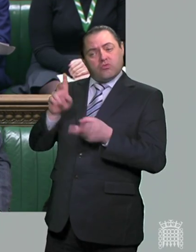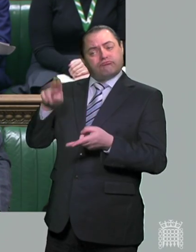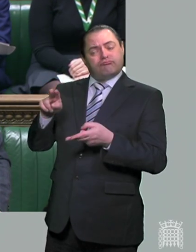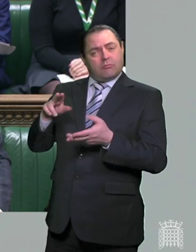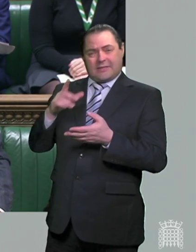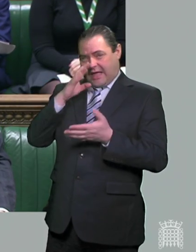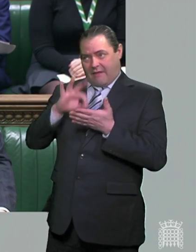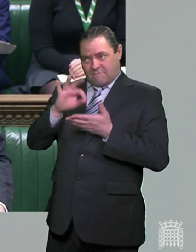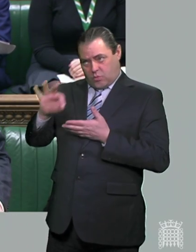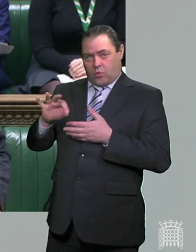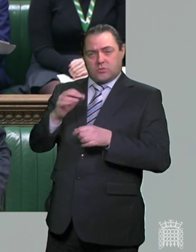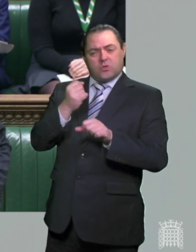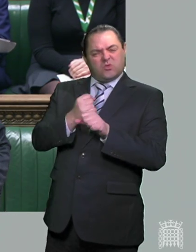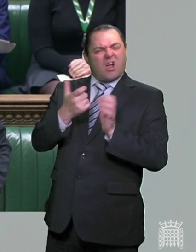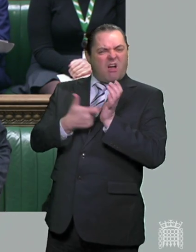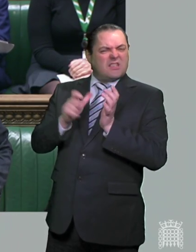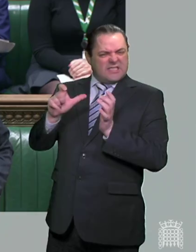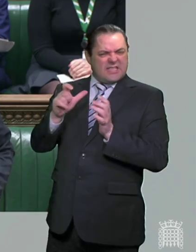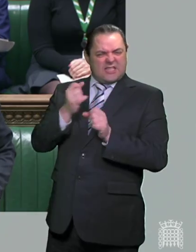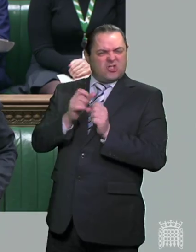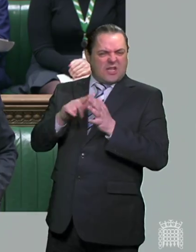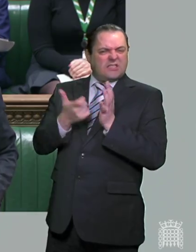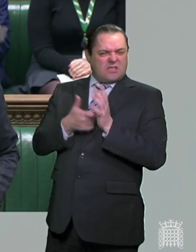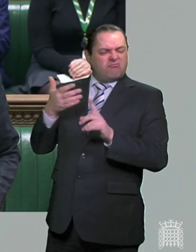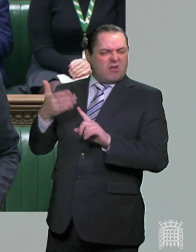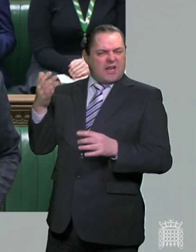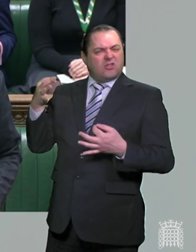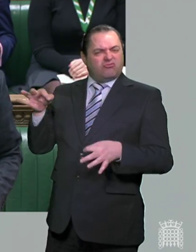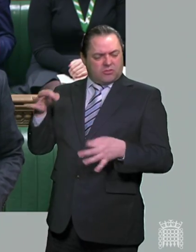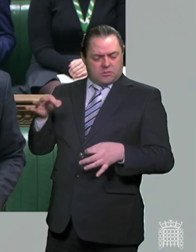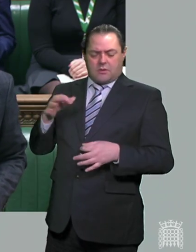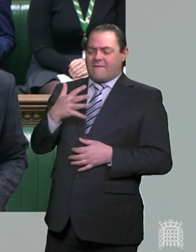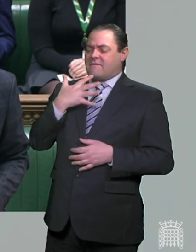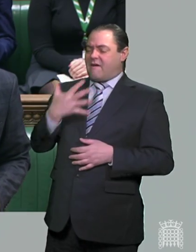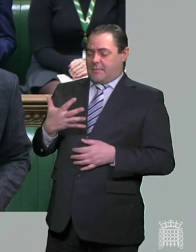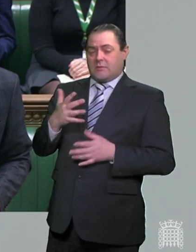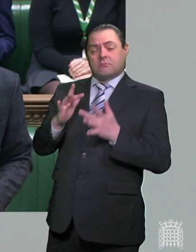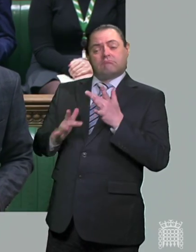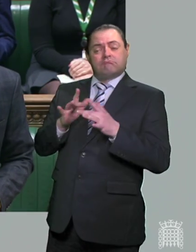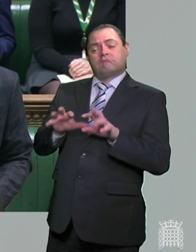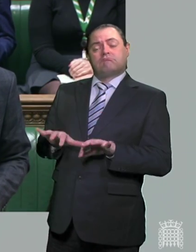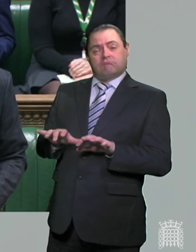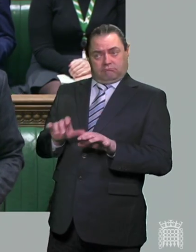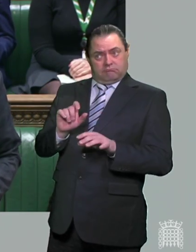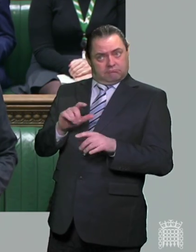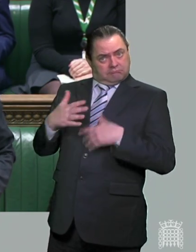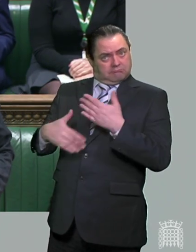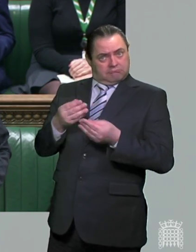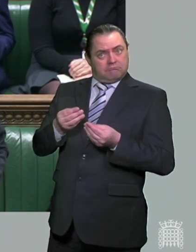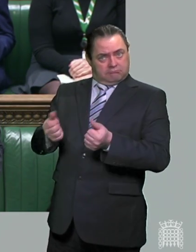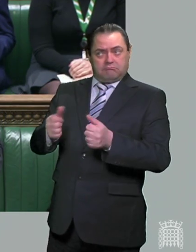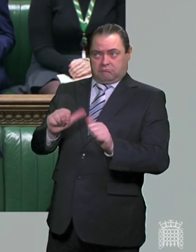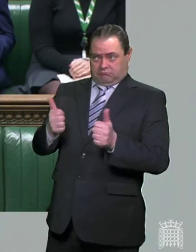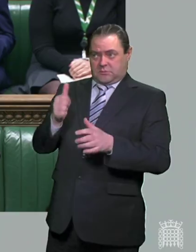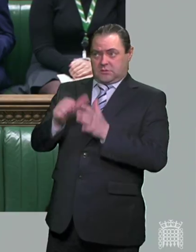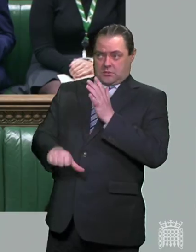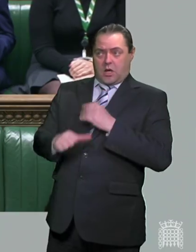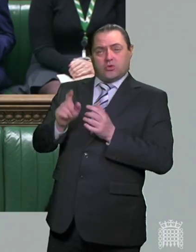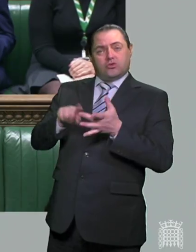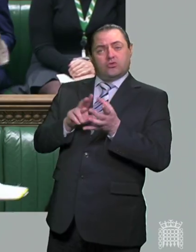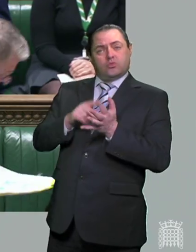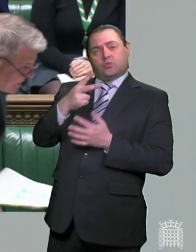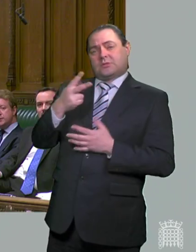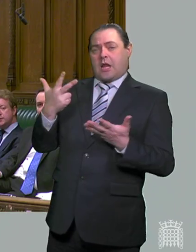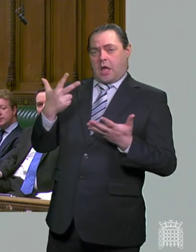GRC applicants are now required to pay £5 and the newly developed digital application process for GRCs launched on 29 June.